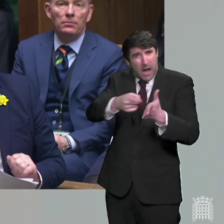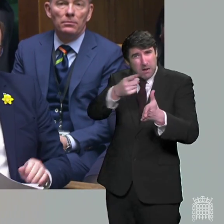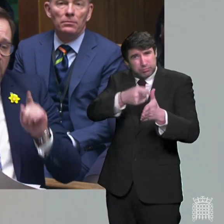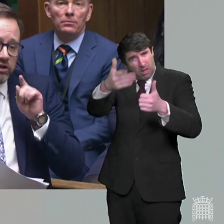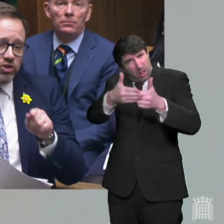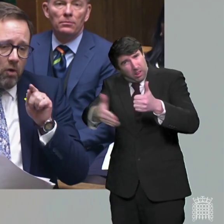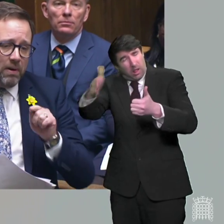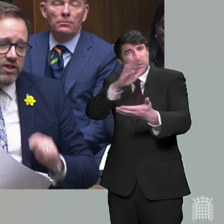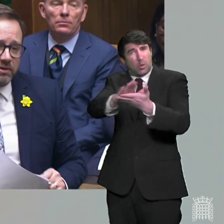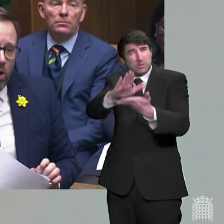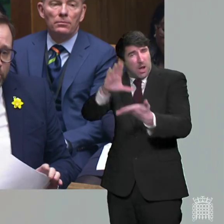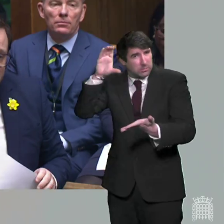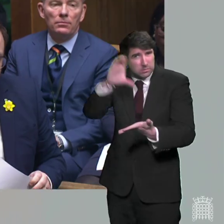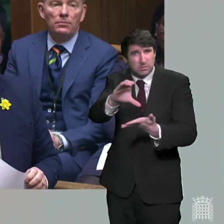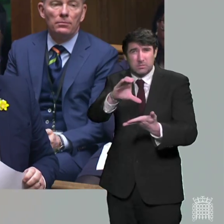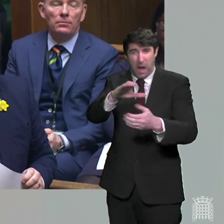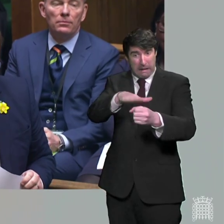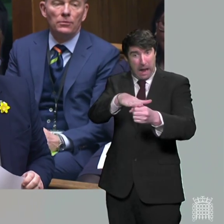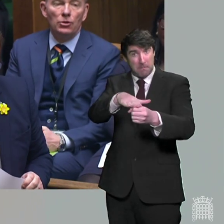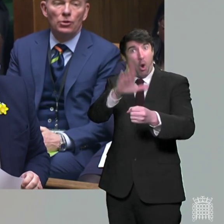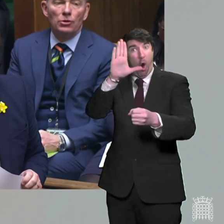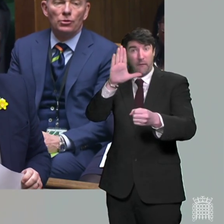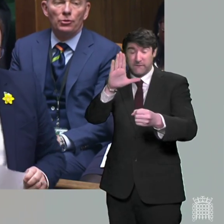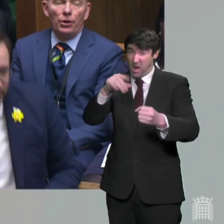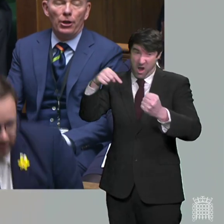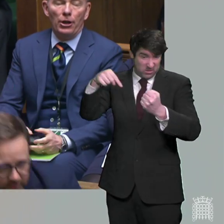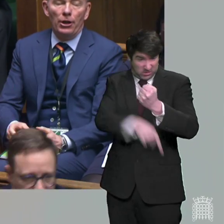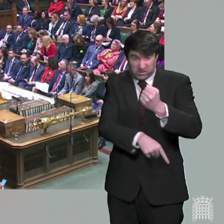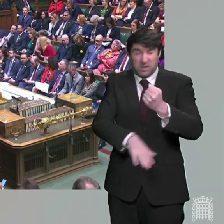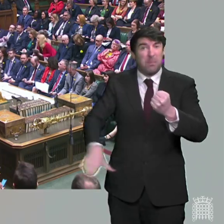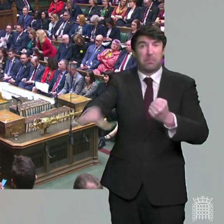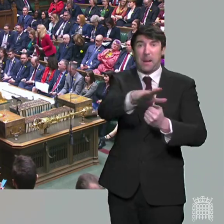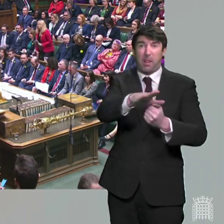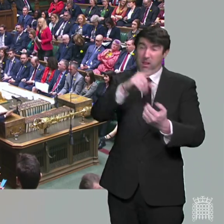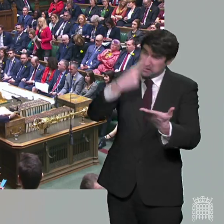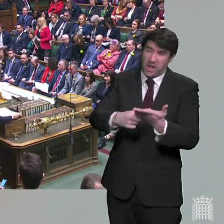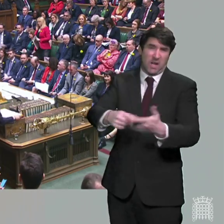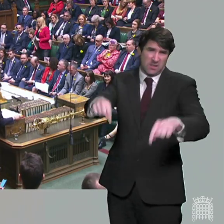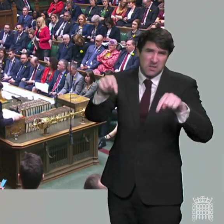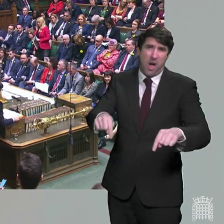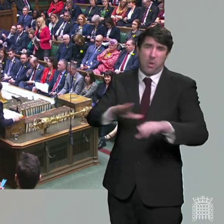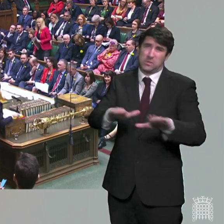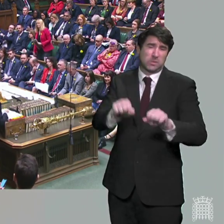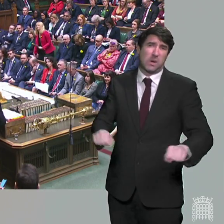Why can he not see the need to take action now, avoid the cliff edge and stop plunging more people into poverty from April?